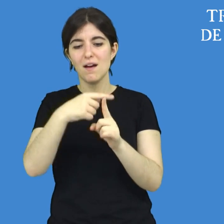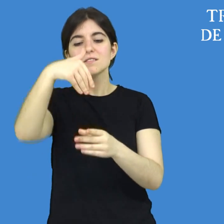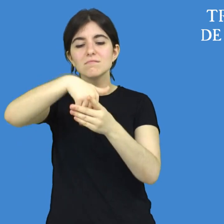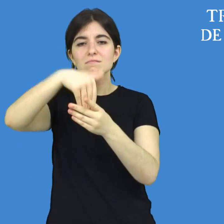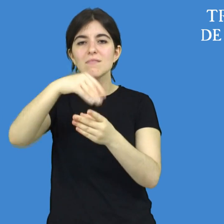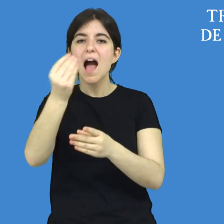dentro